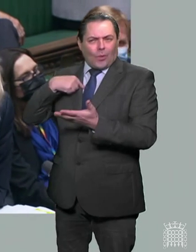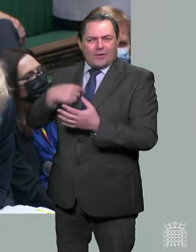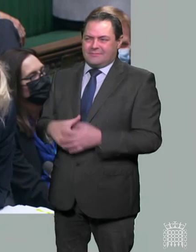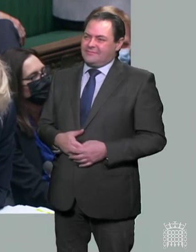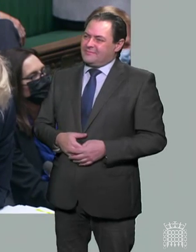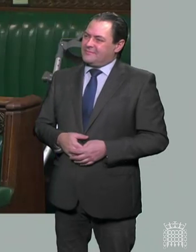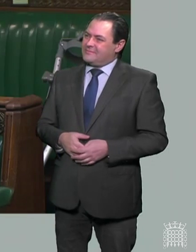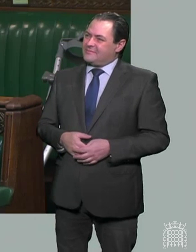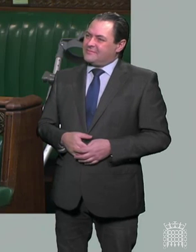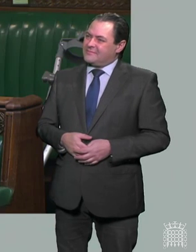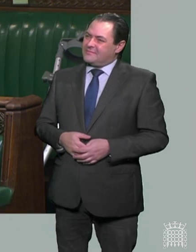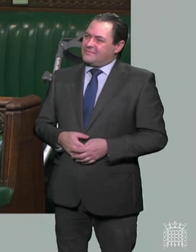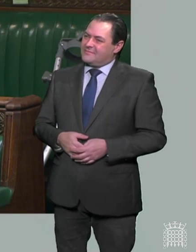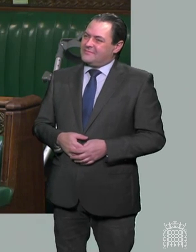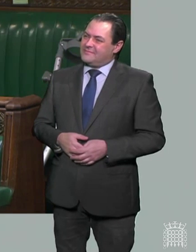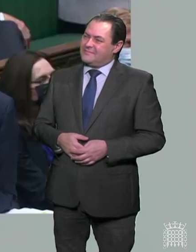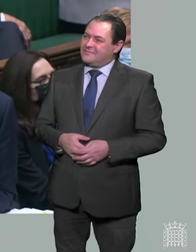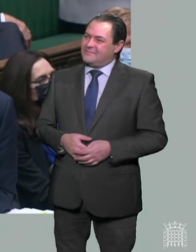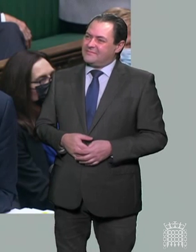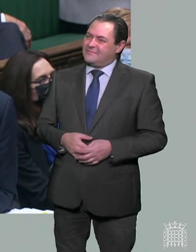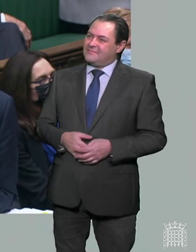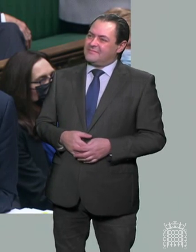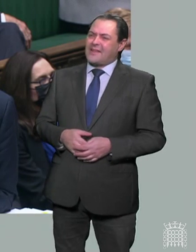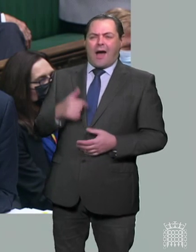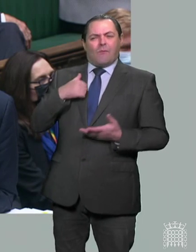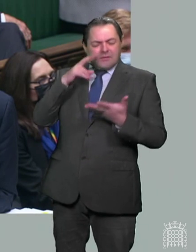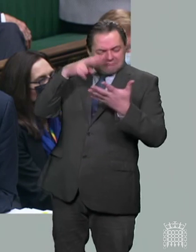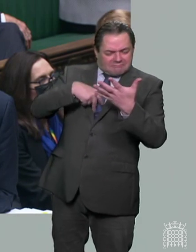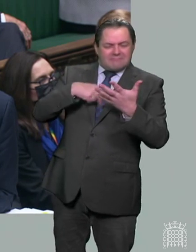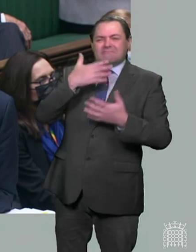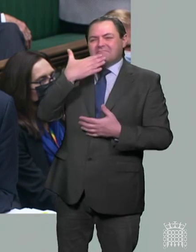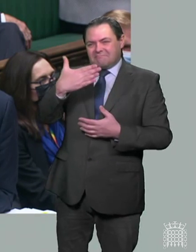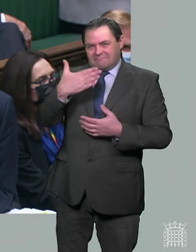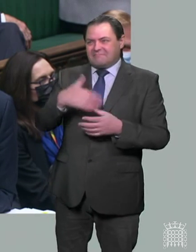—but I will look at it very carefully.